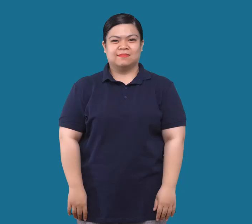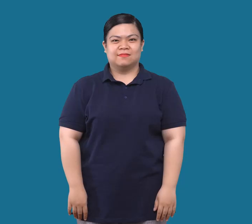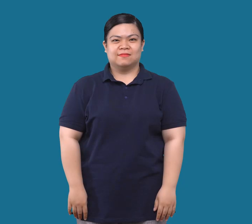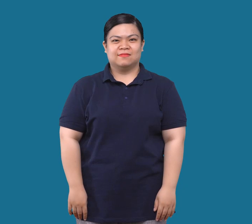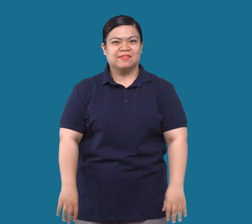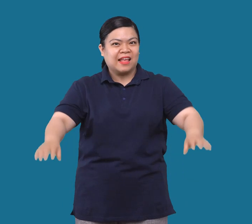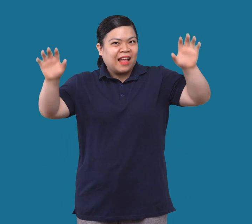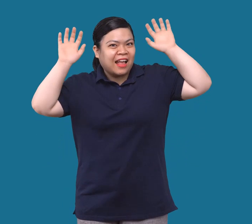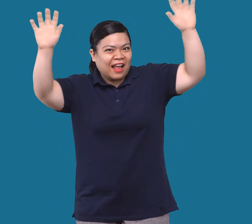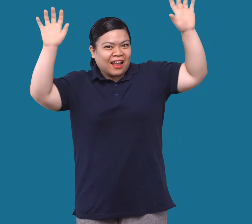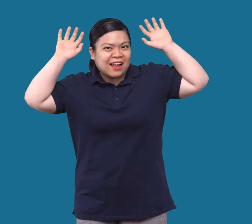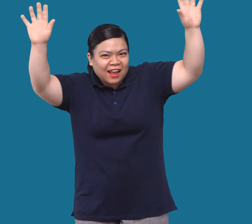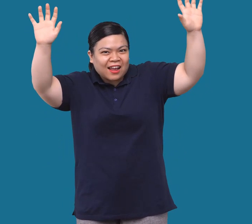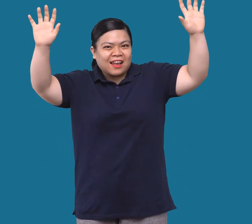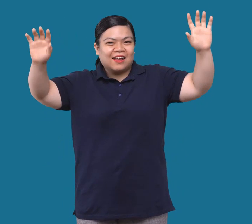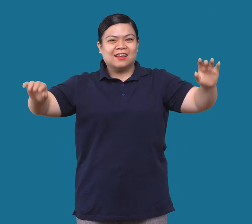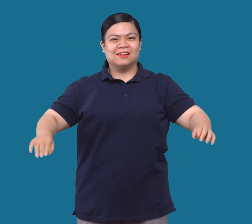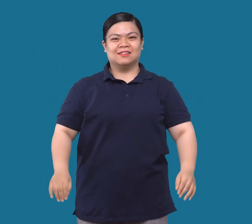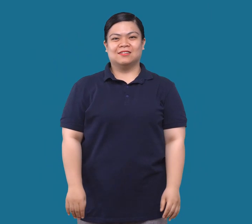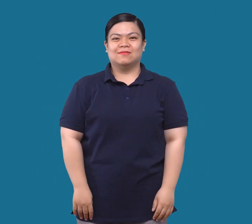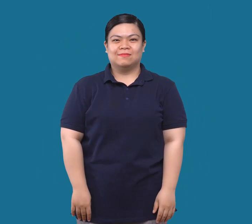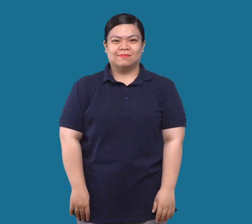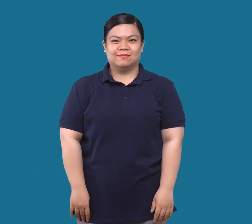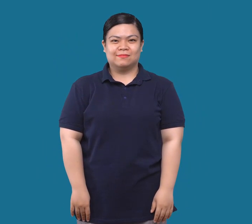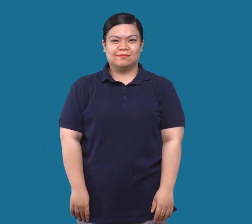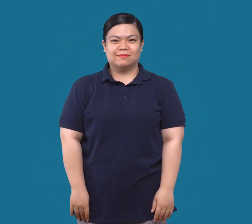reo hò